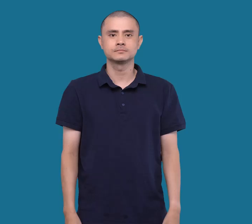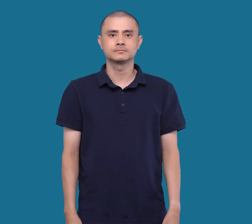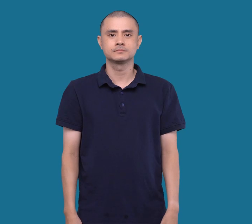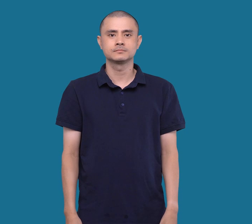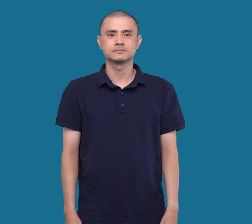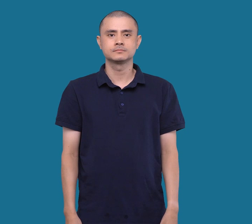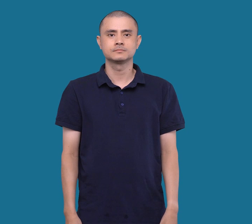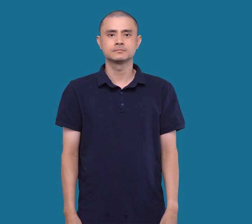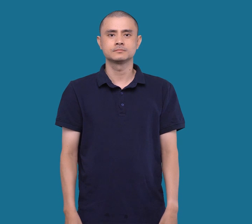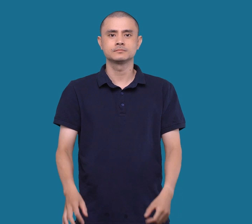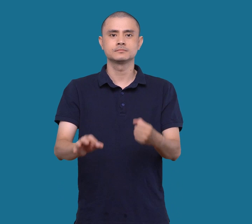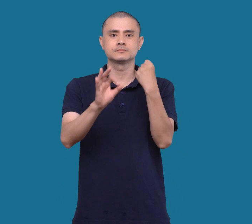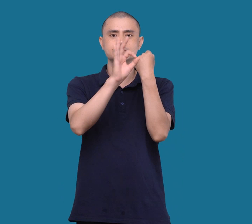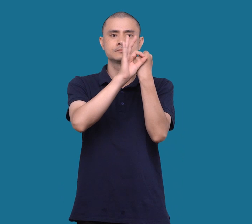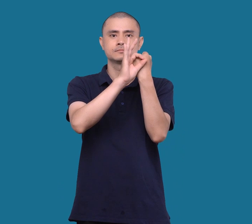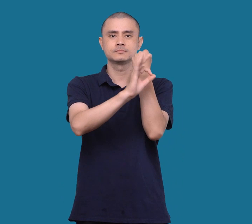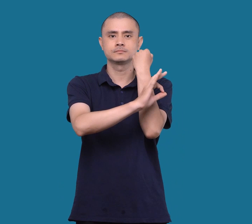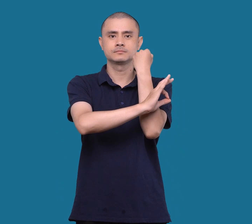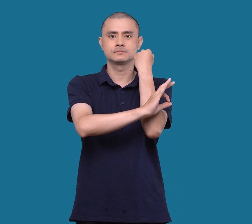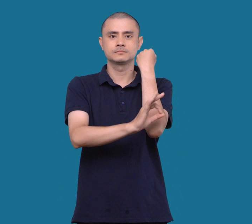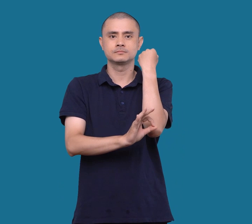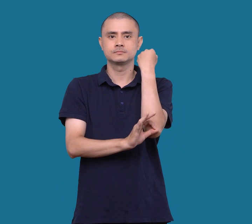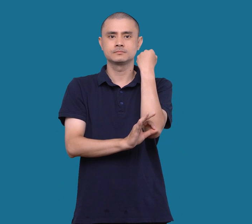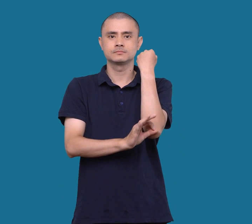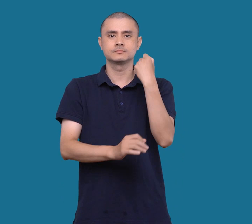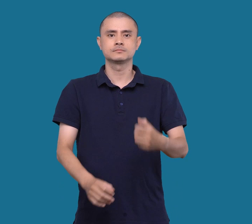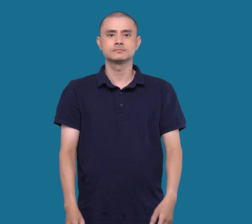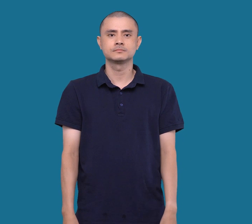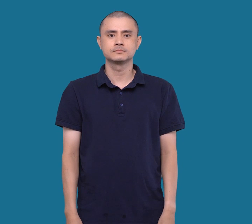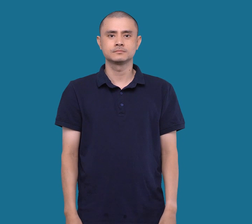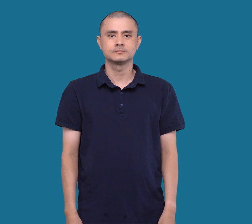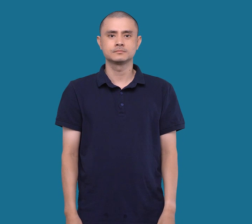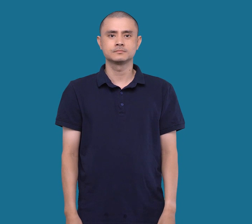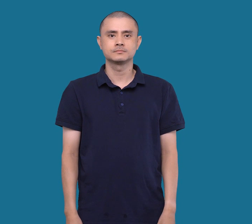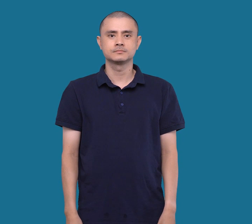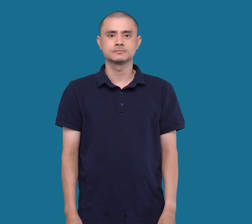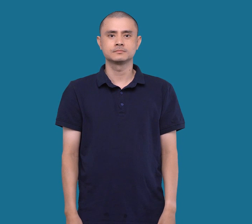tỉnh